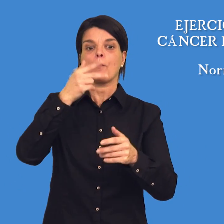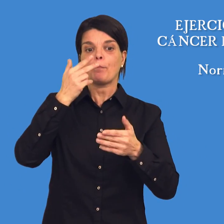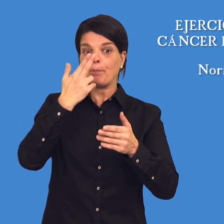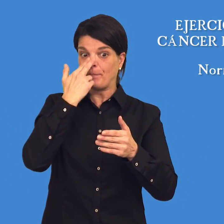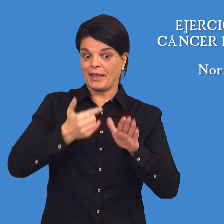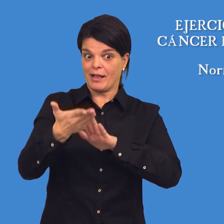pie